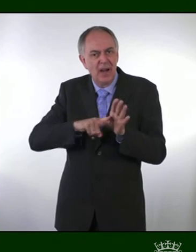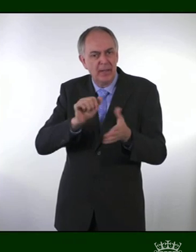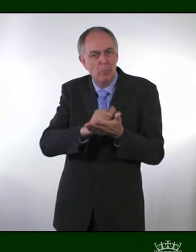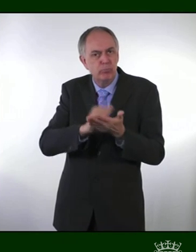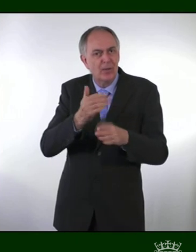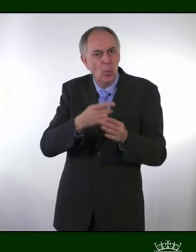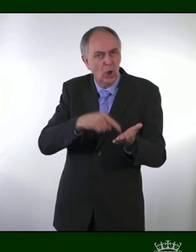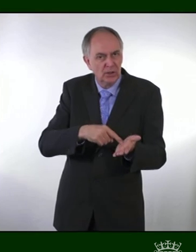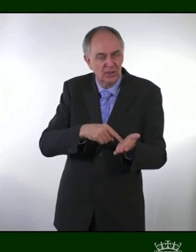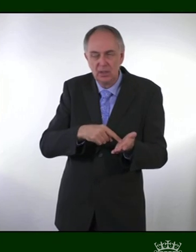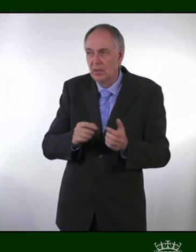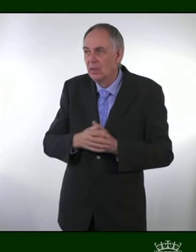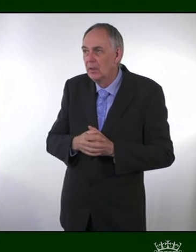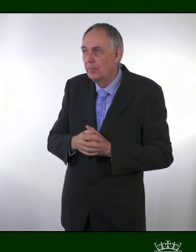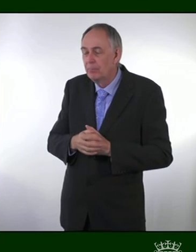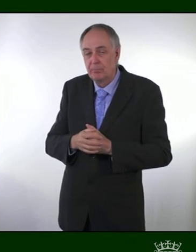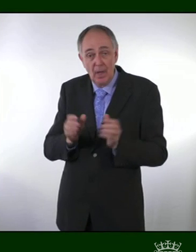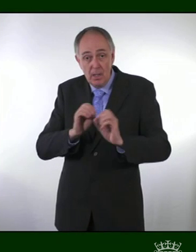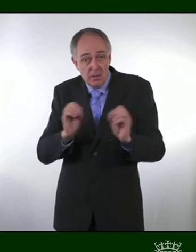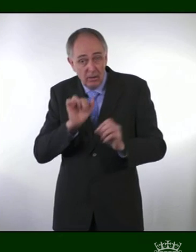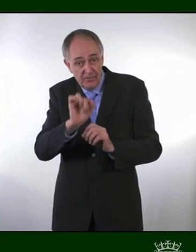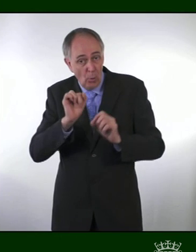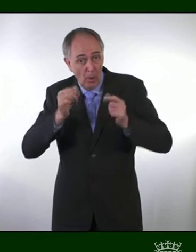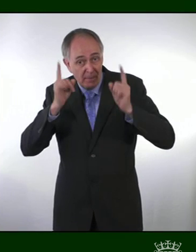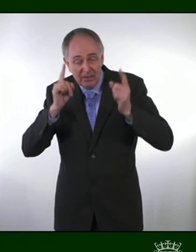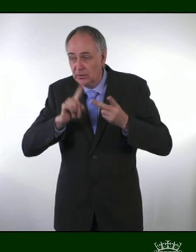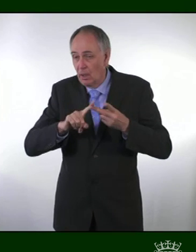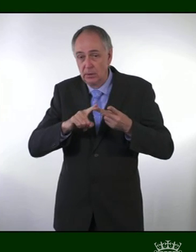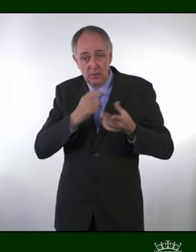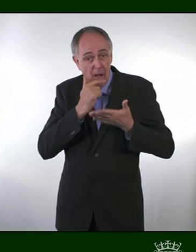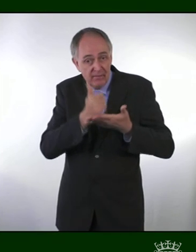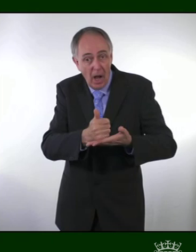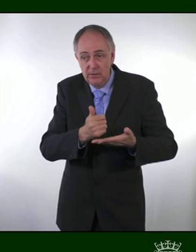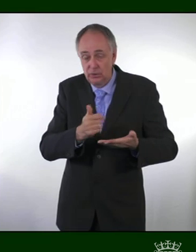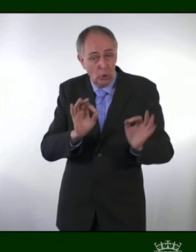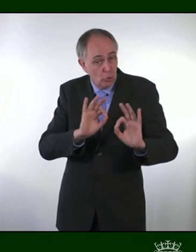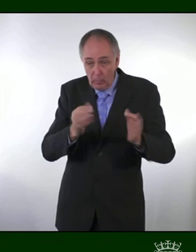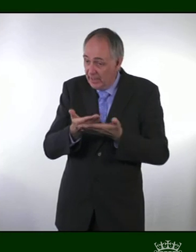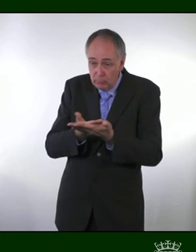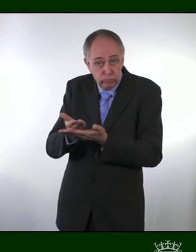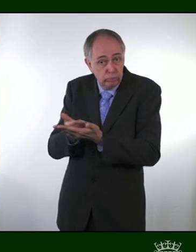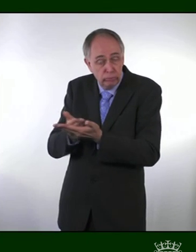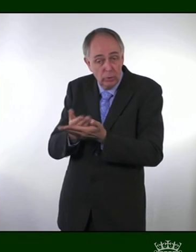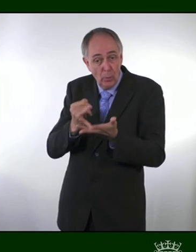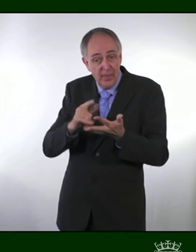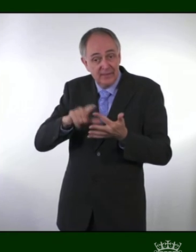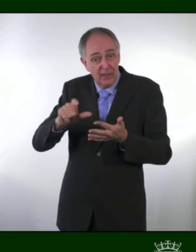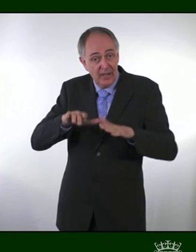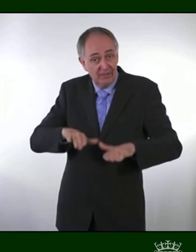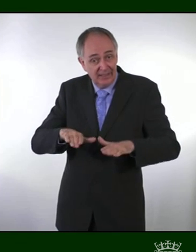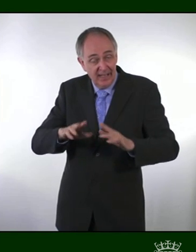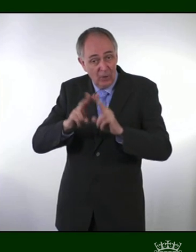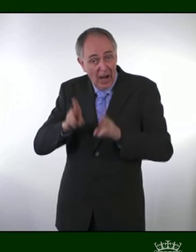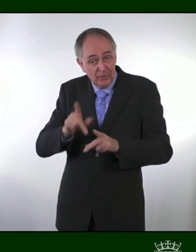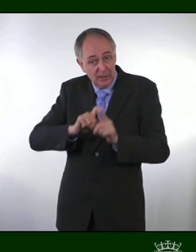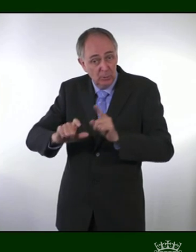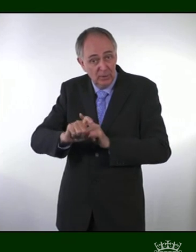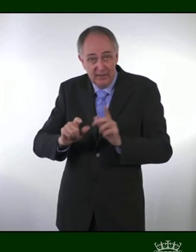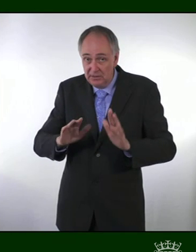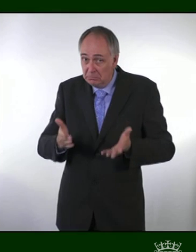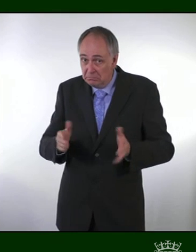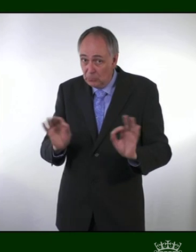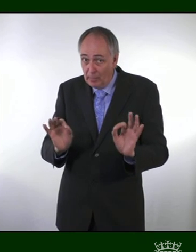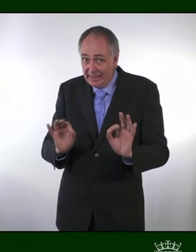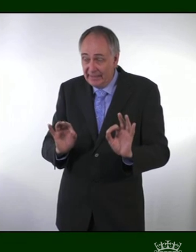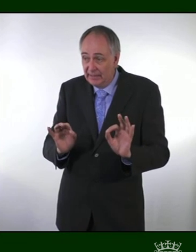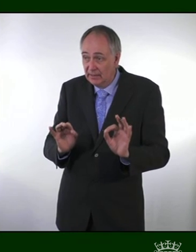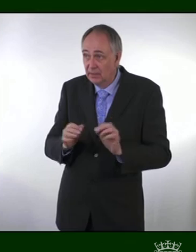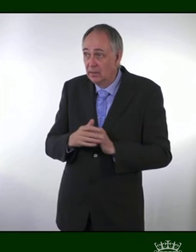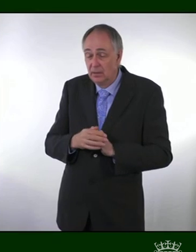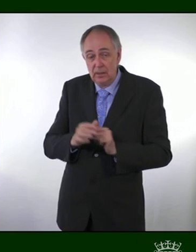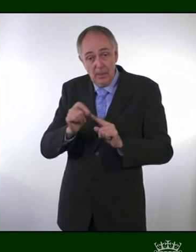Will the Prime Minister now also confirm that none of his officials or advisers had such correspondence or discussions with the Secretary of State or his officials and advisers?